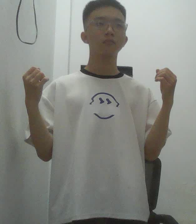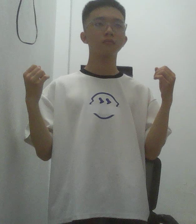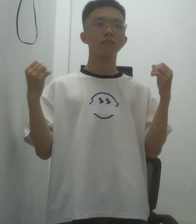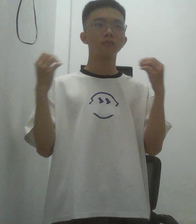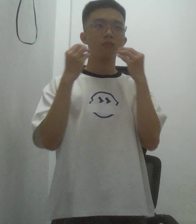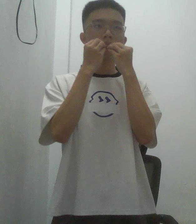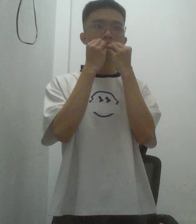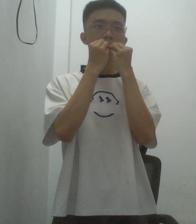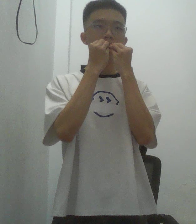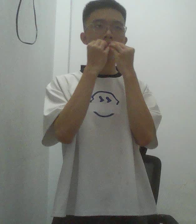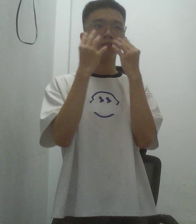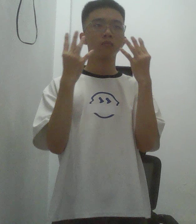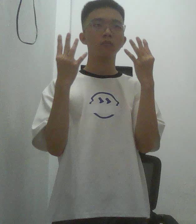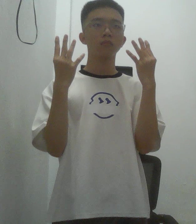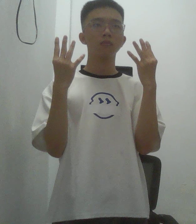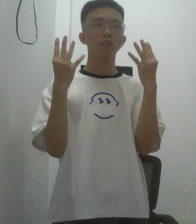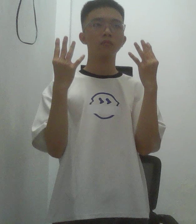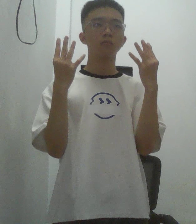cam on